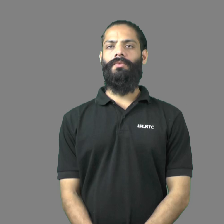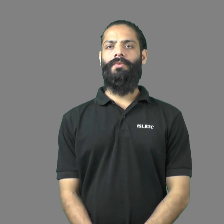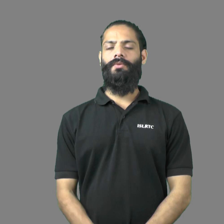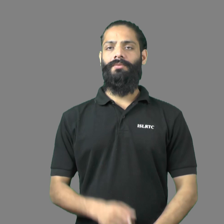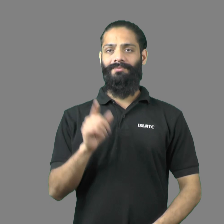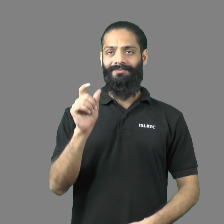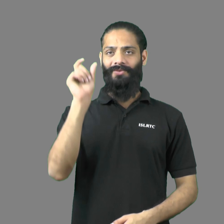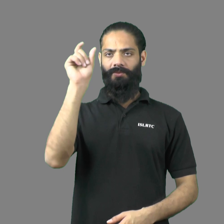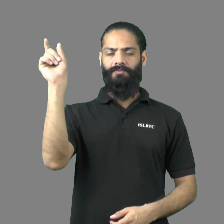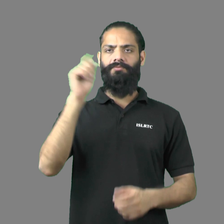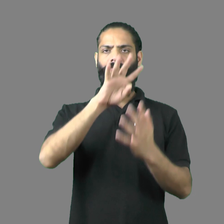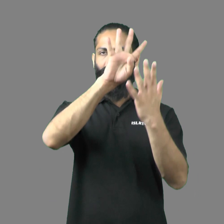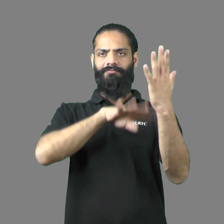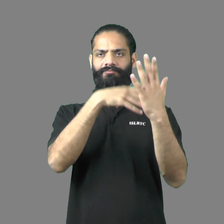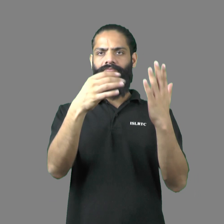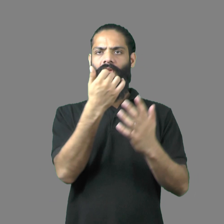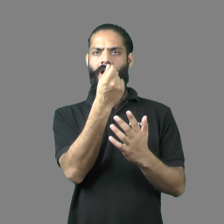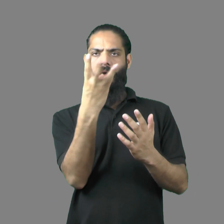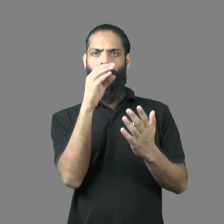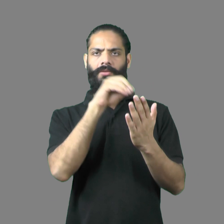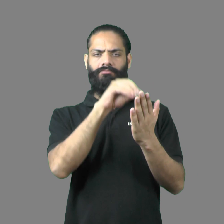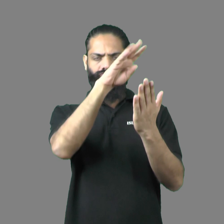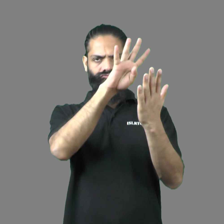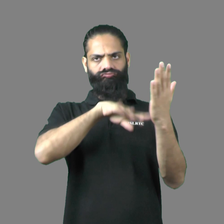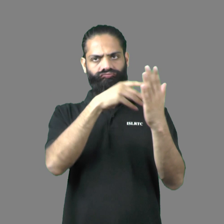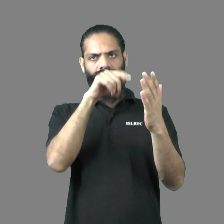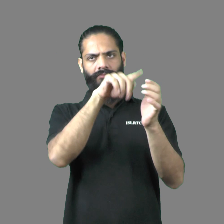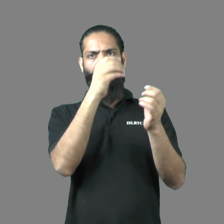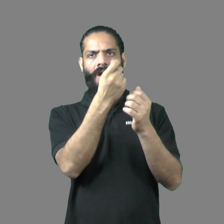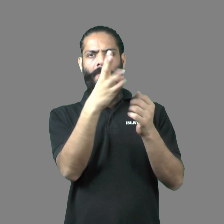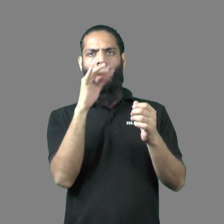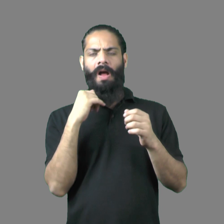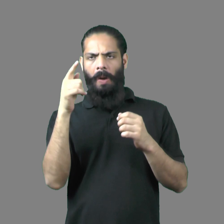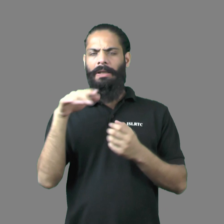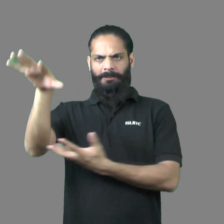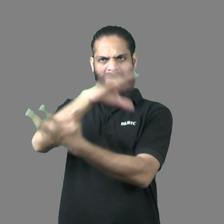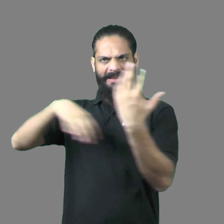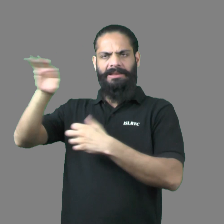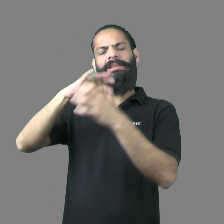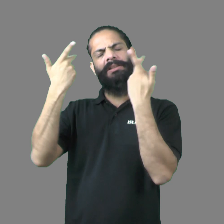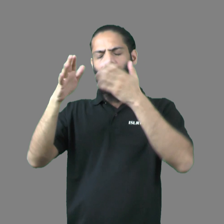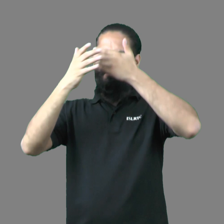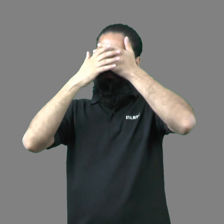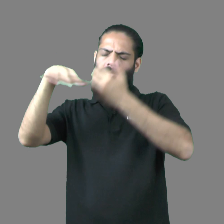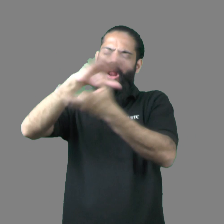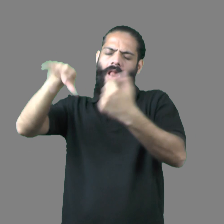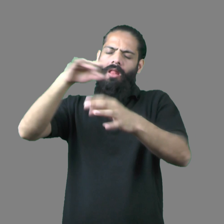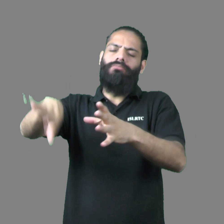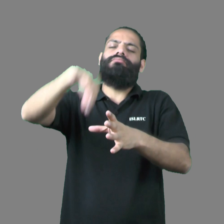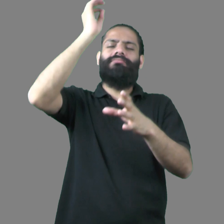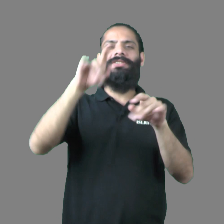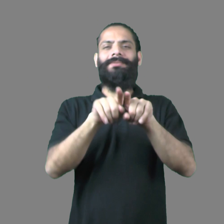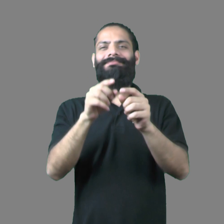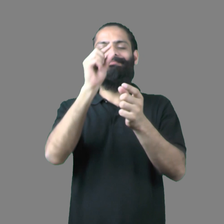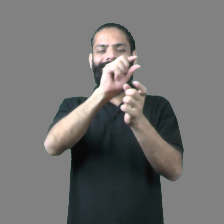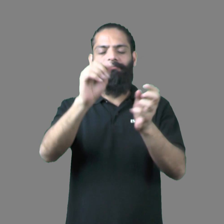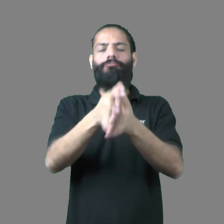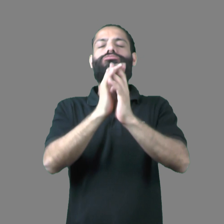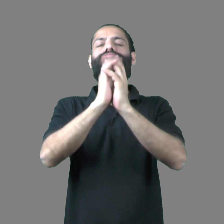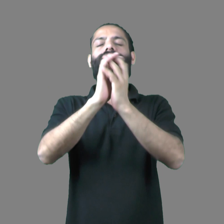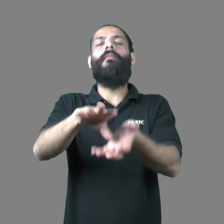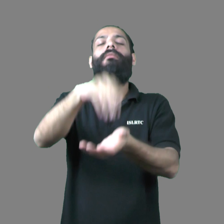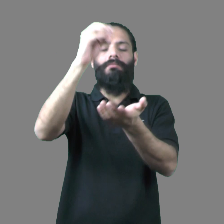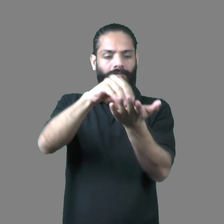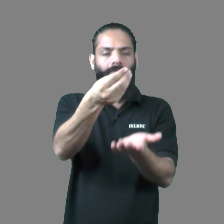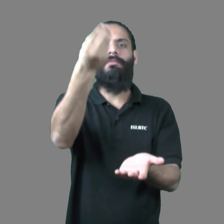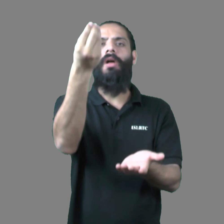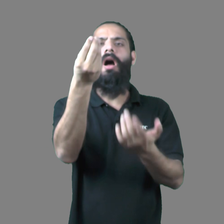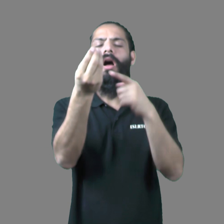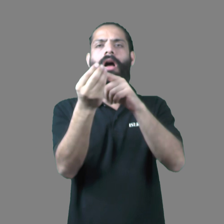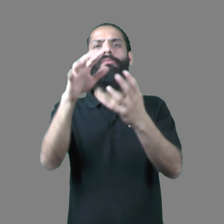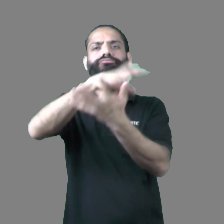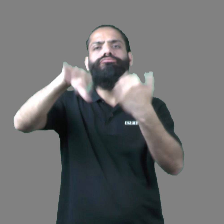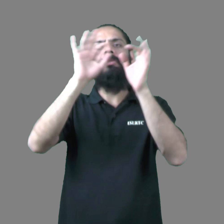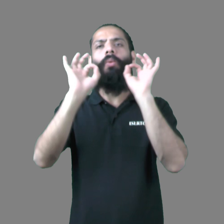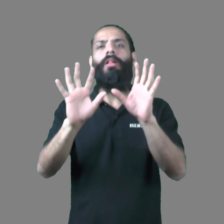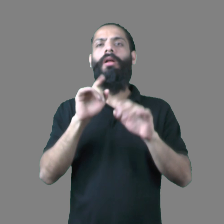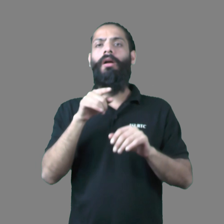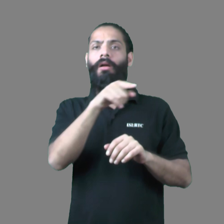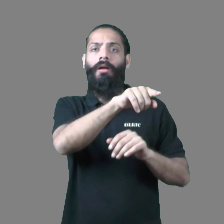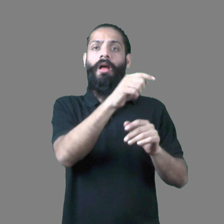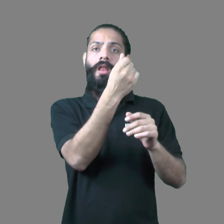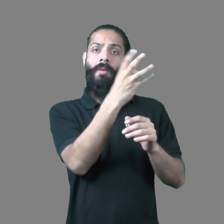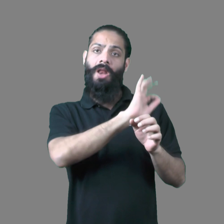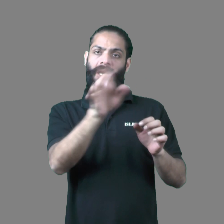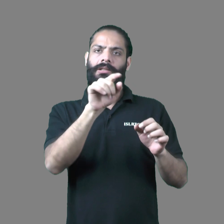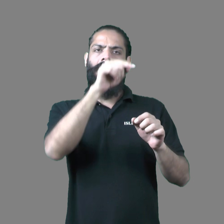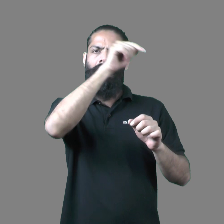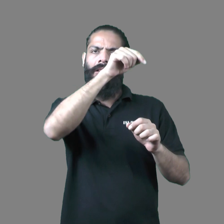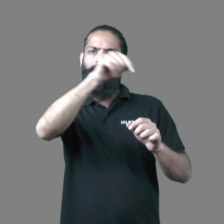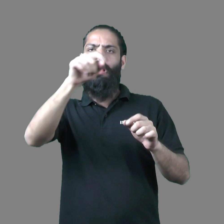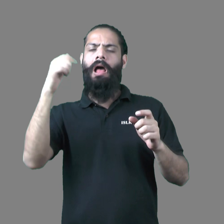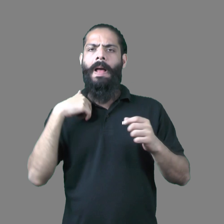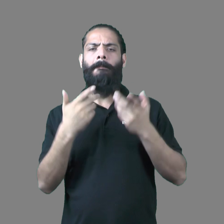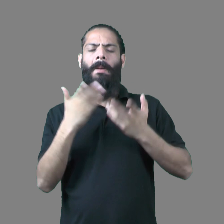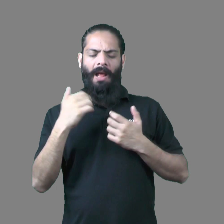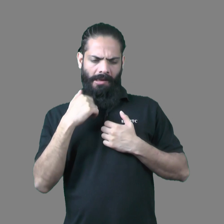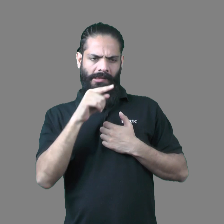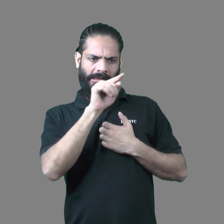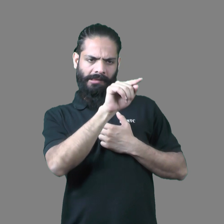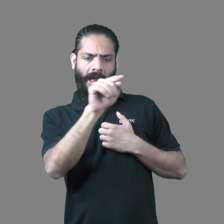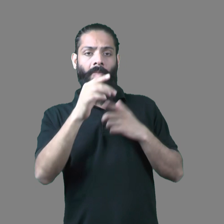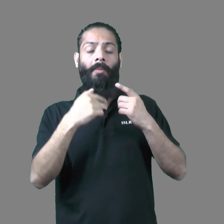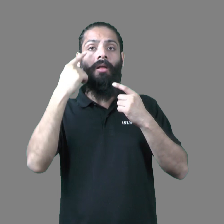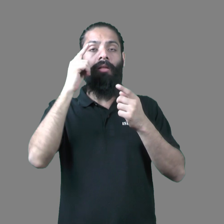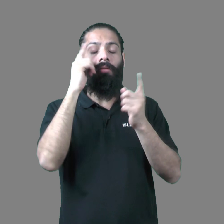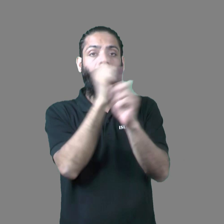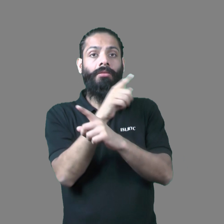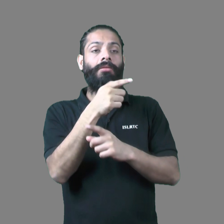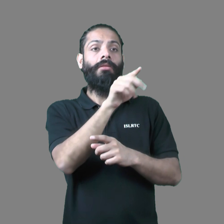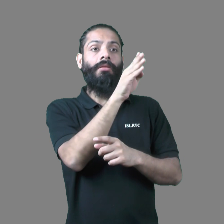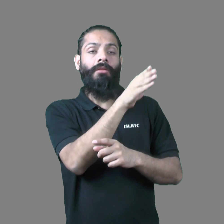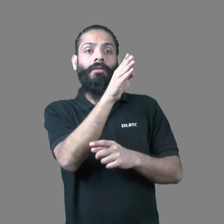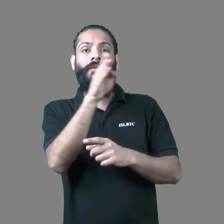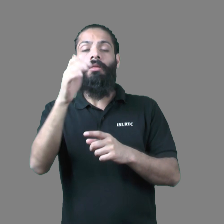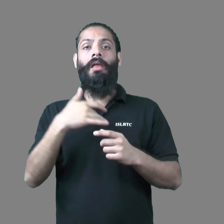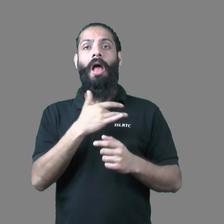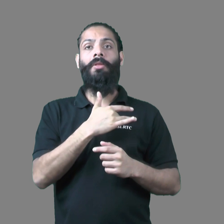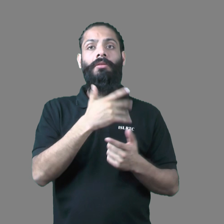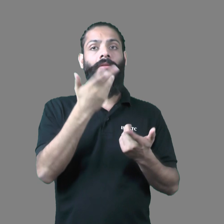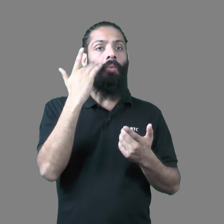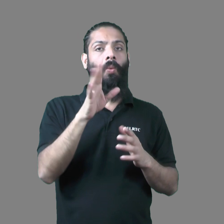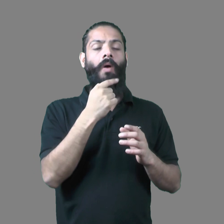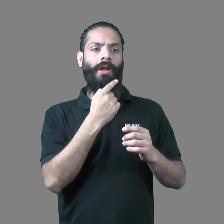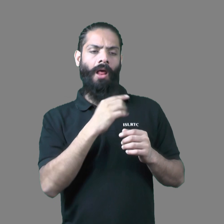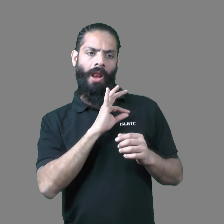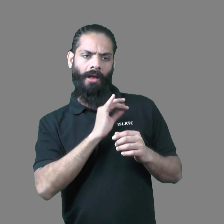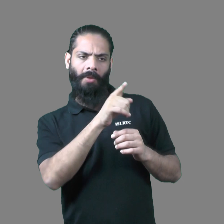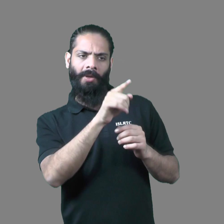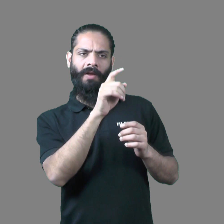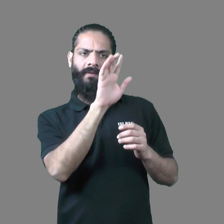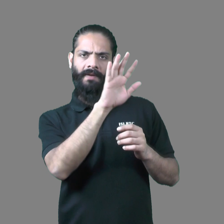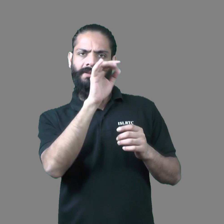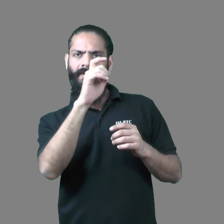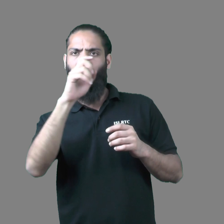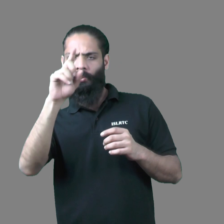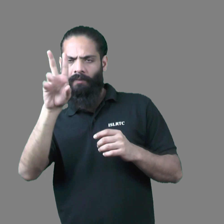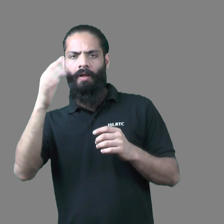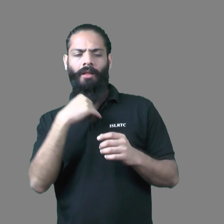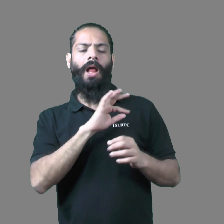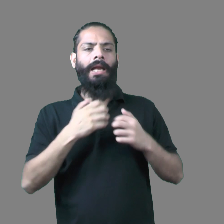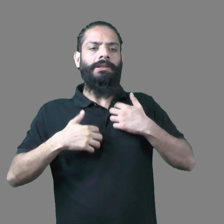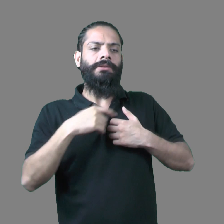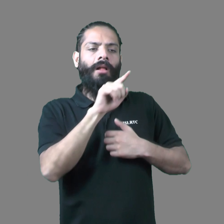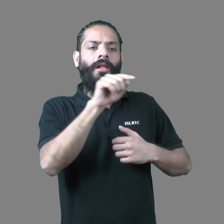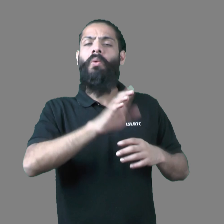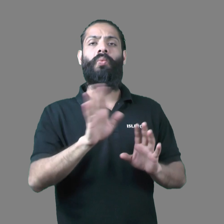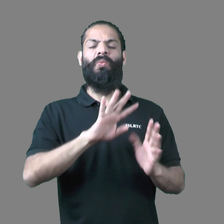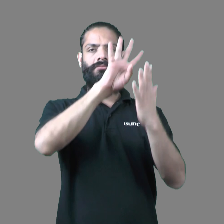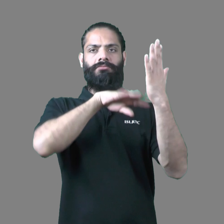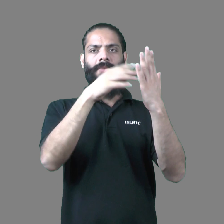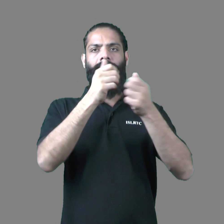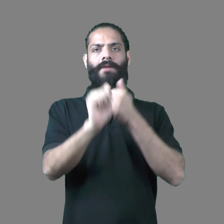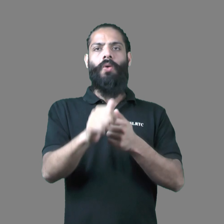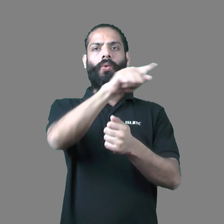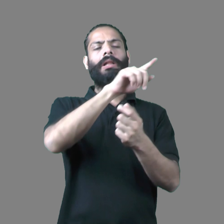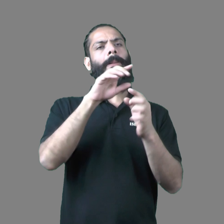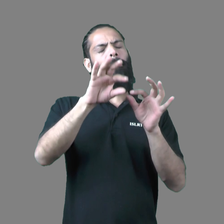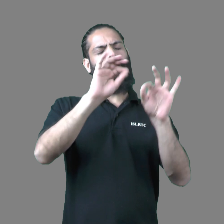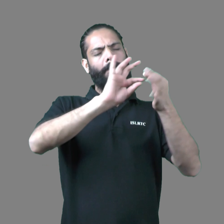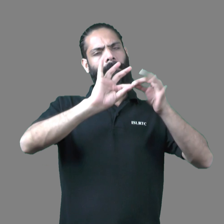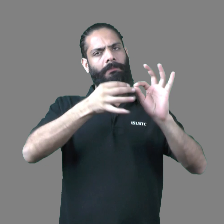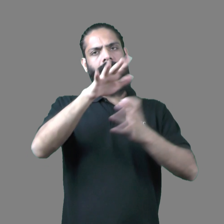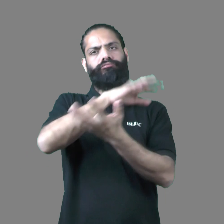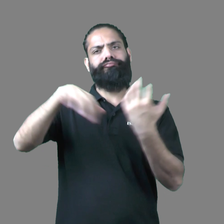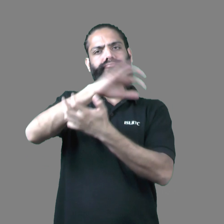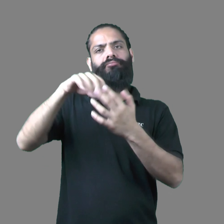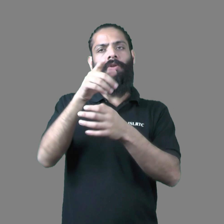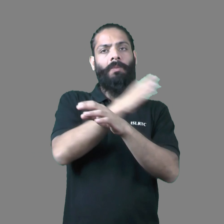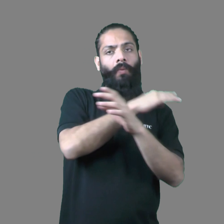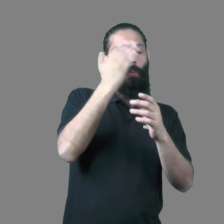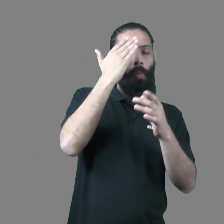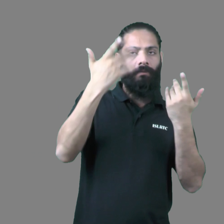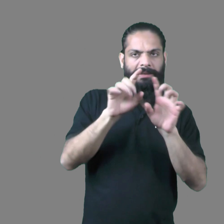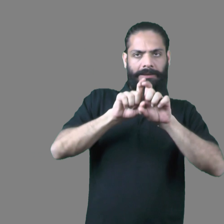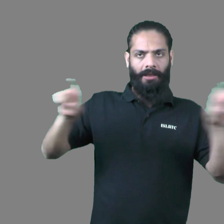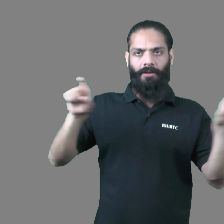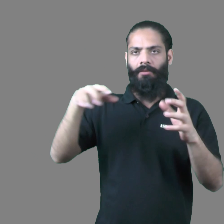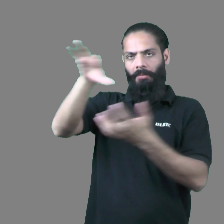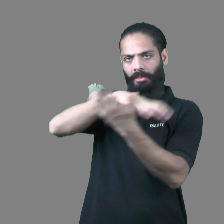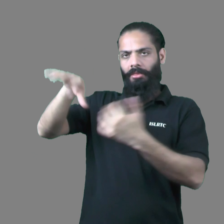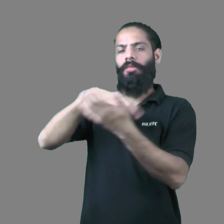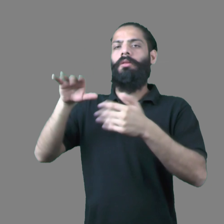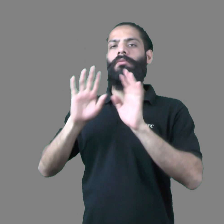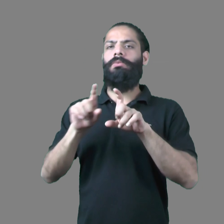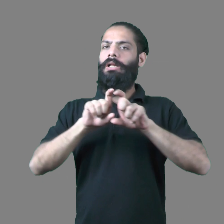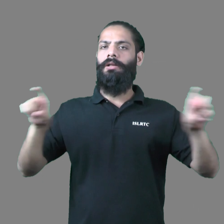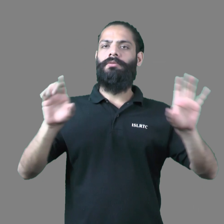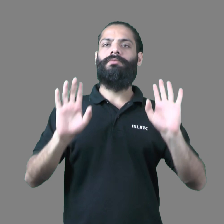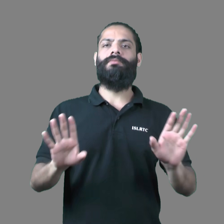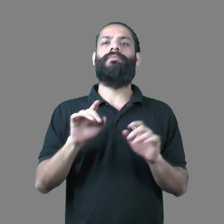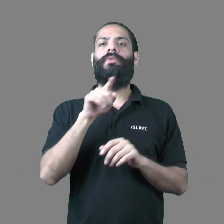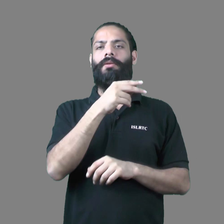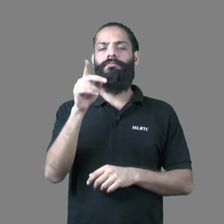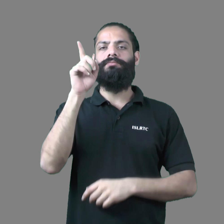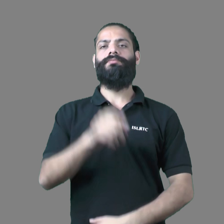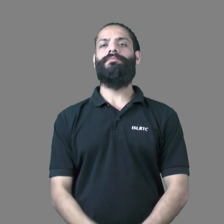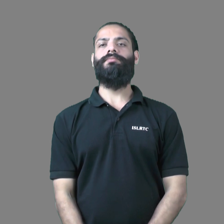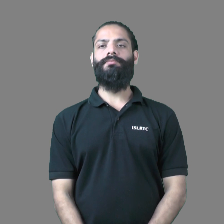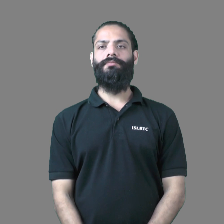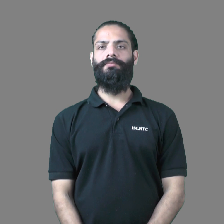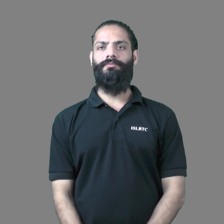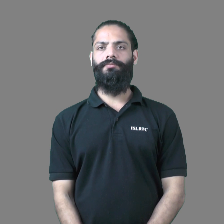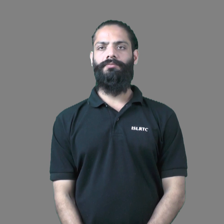Table of Random Numbers